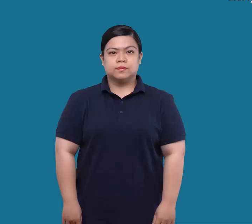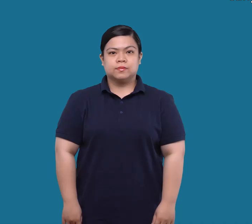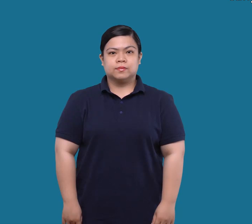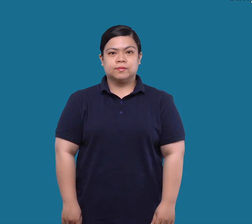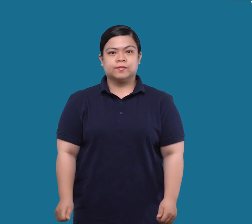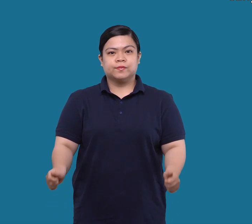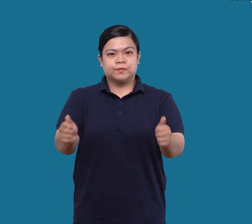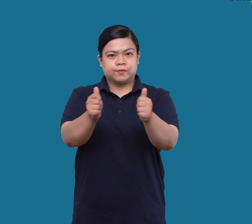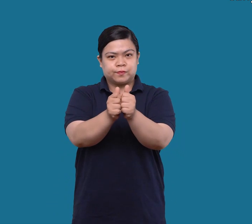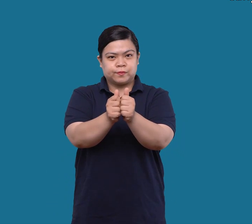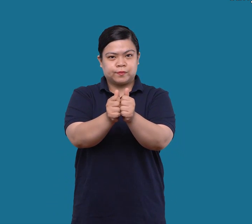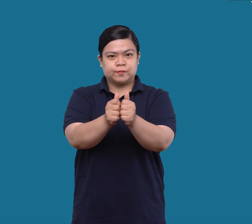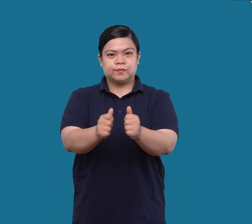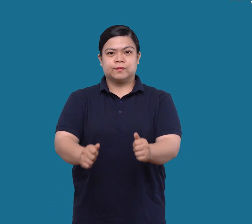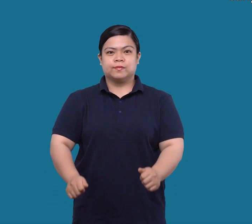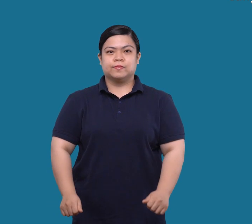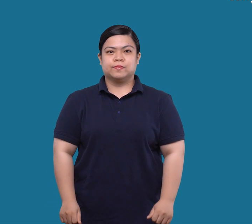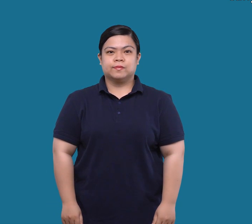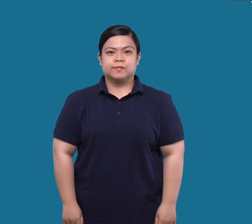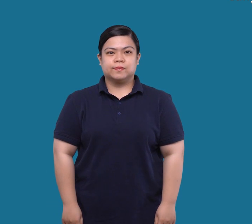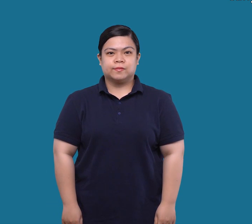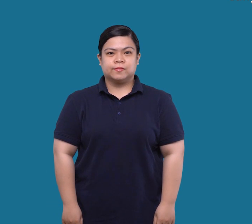cùng / với (giới từ)